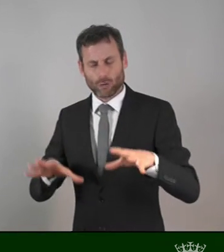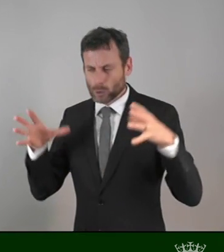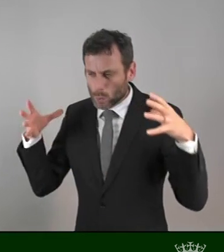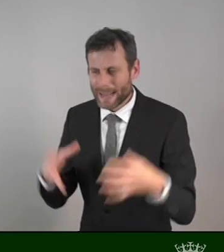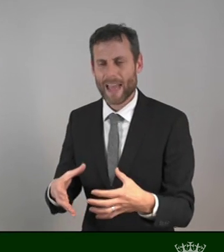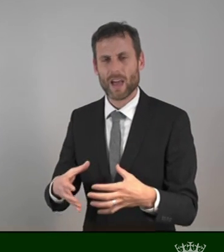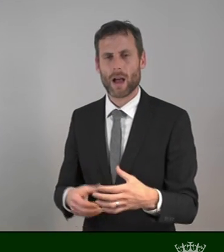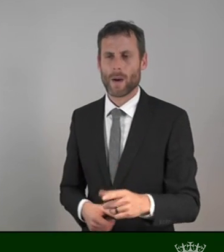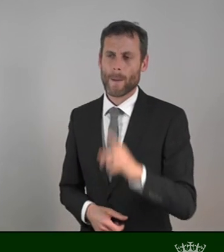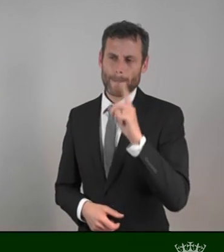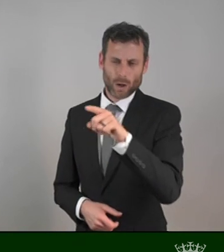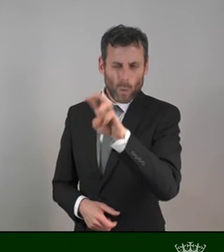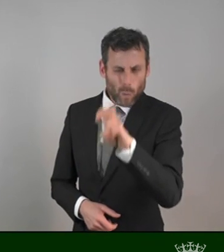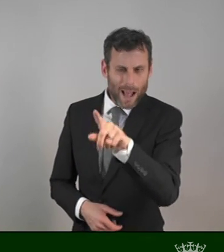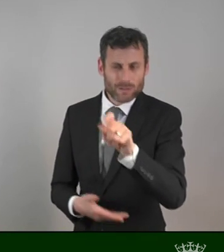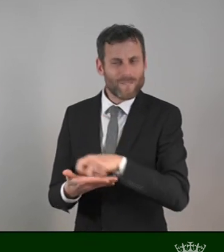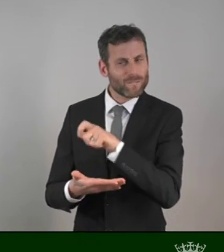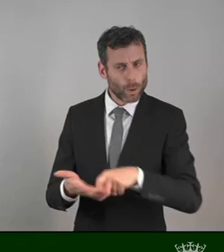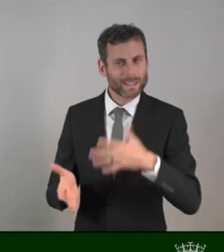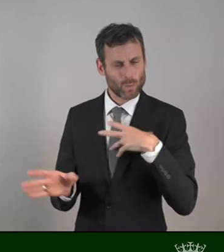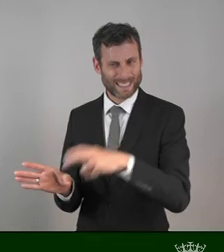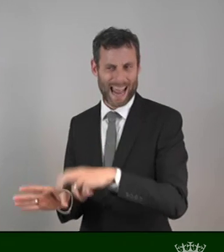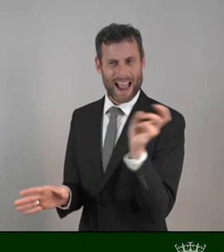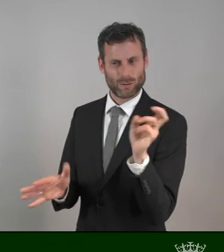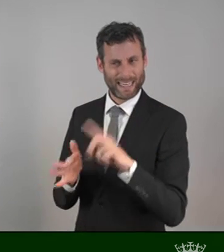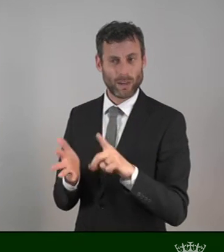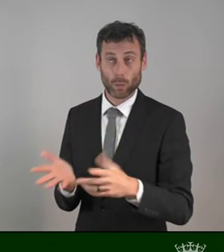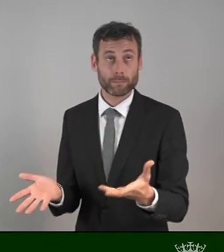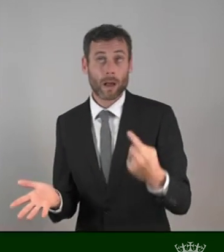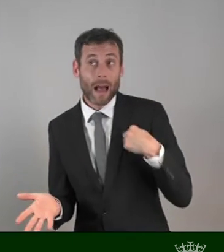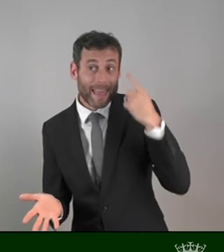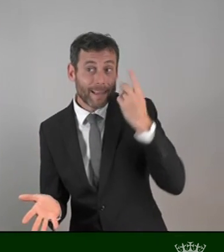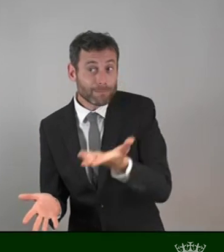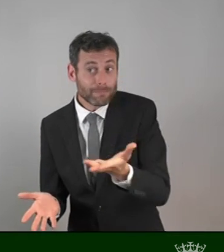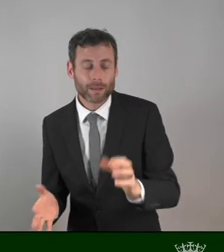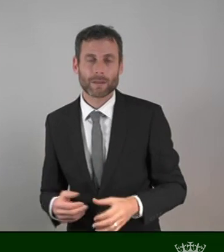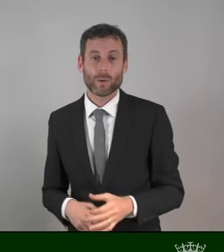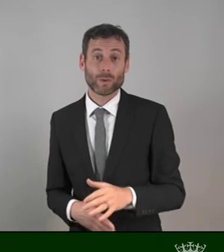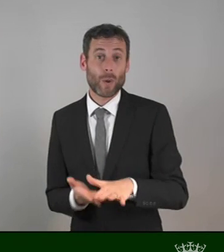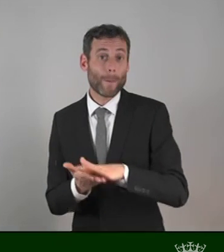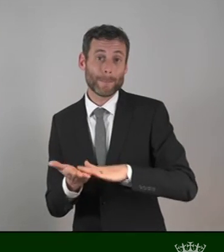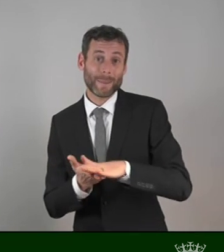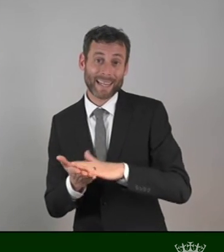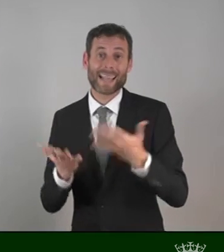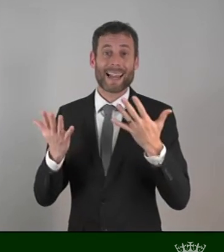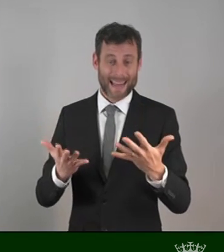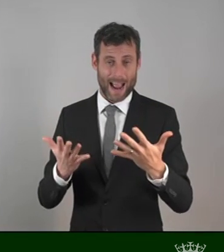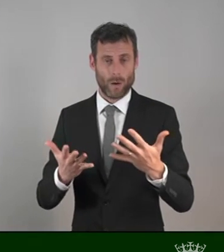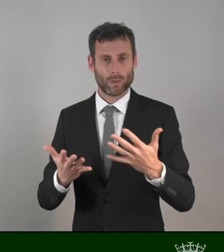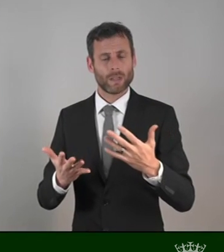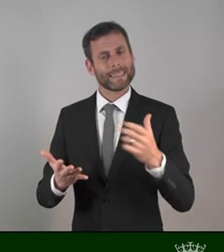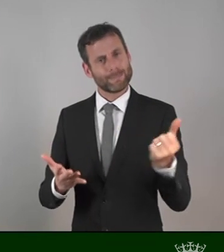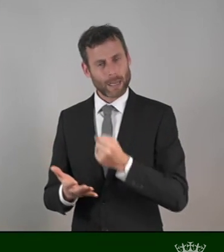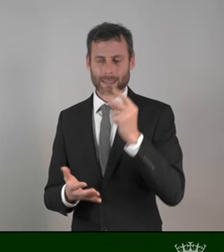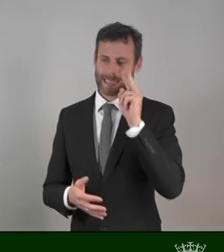I think from memory that Wales voted to leave the EU, and it is time that we regarded this as a beginning.